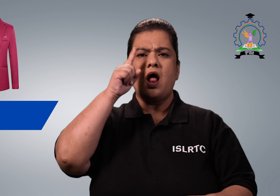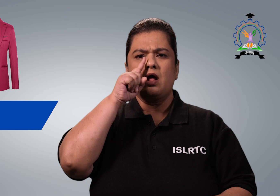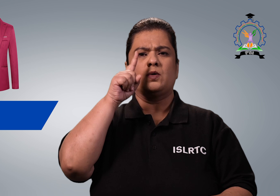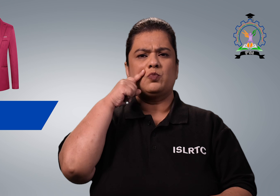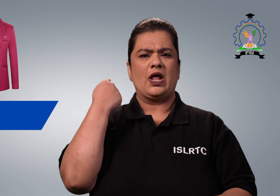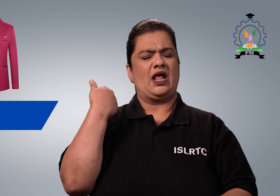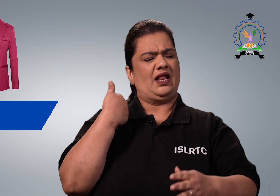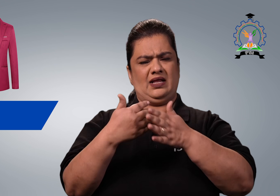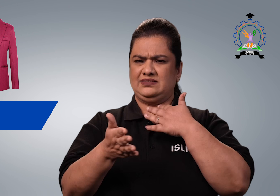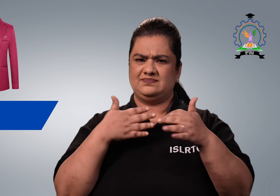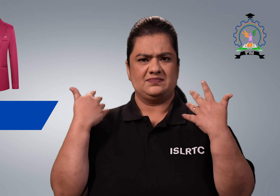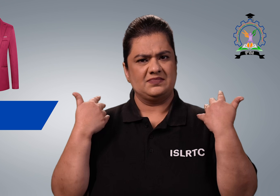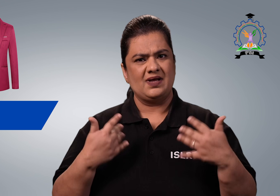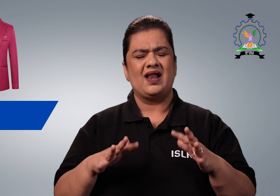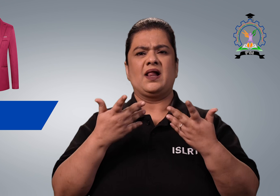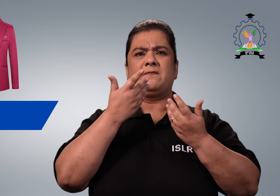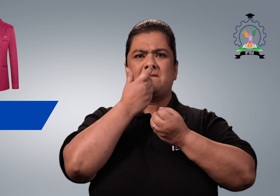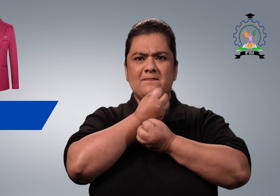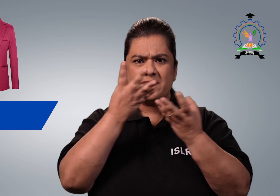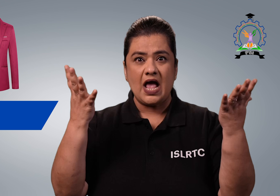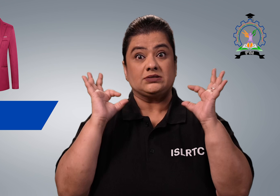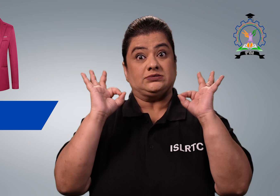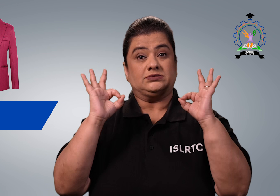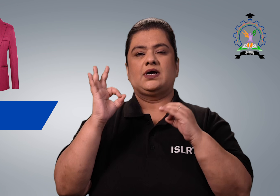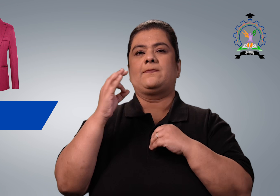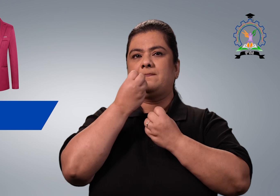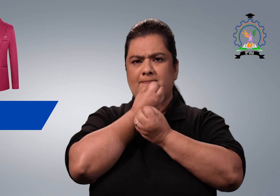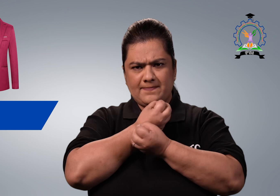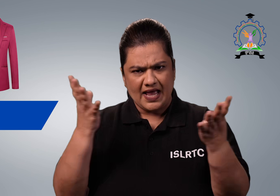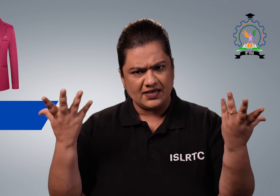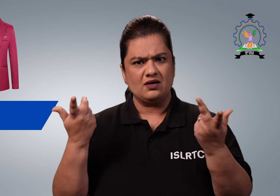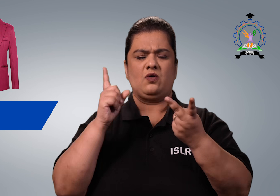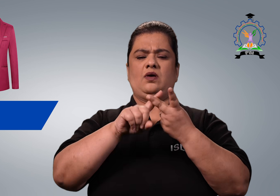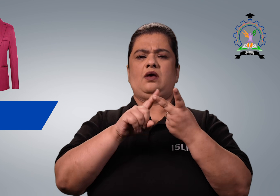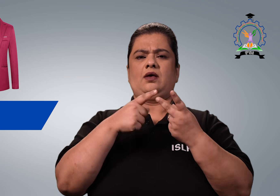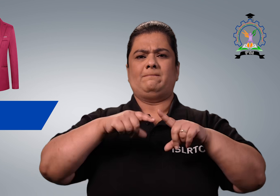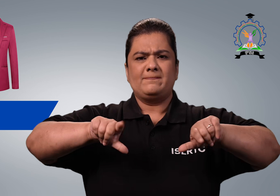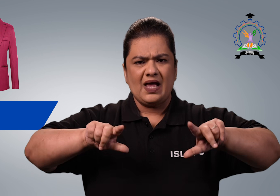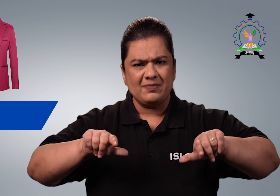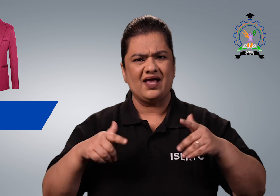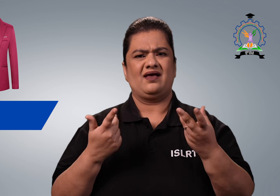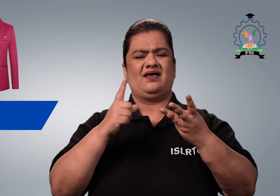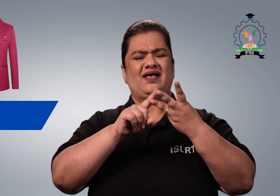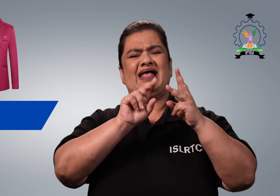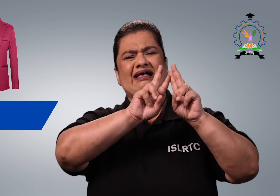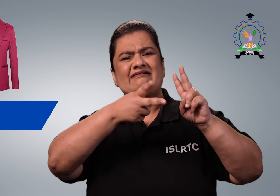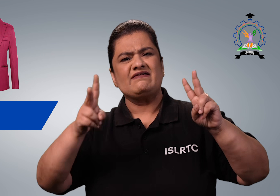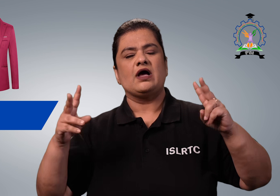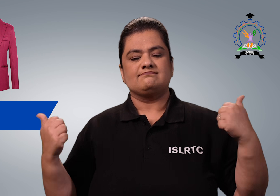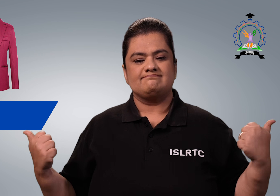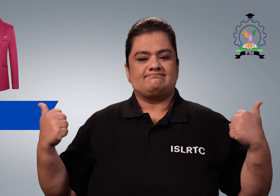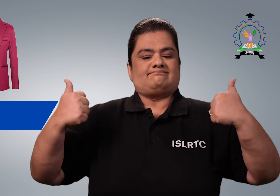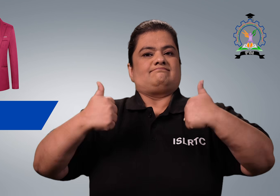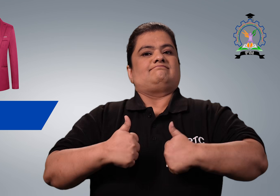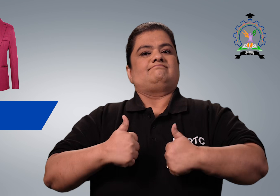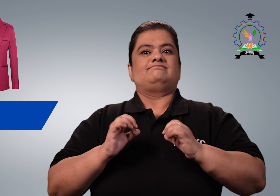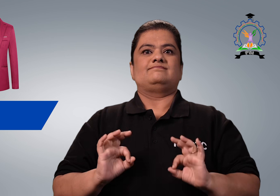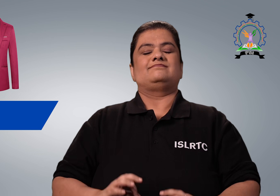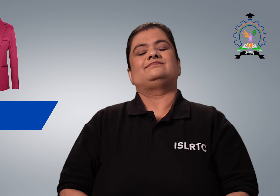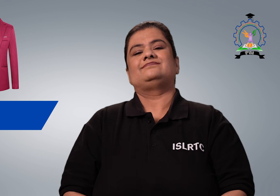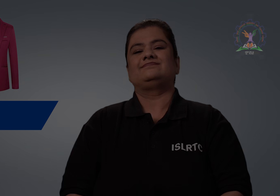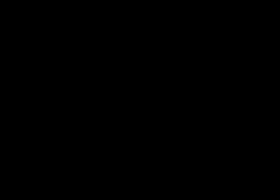A blazer is a jacket worn by men and women for formal or semi-formal events such as meetings or parties.